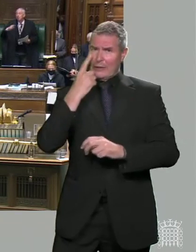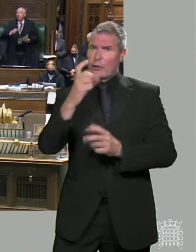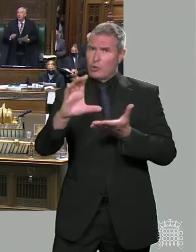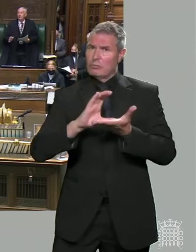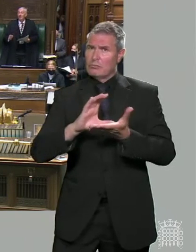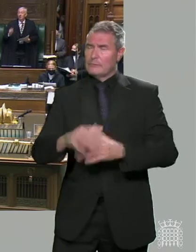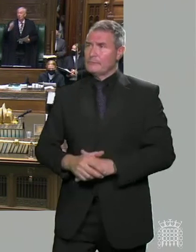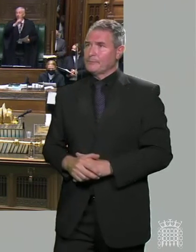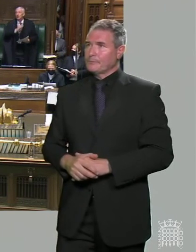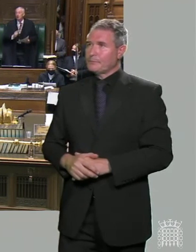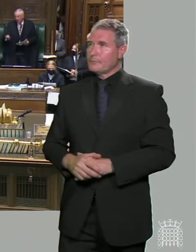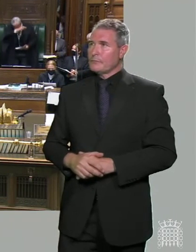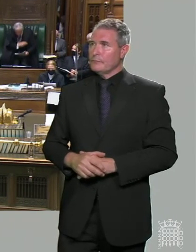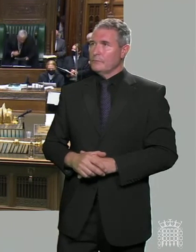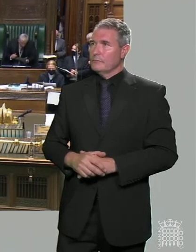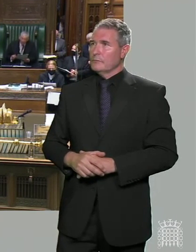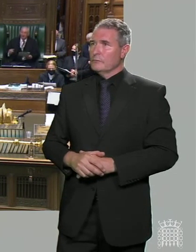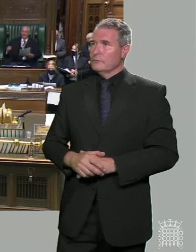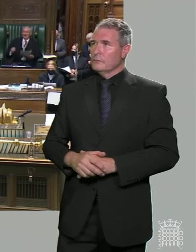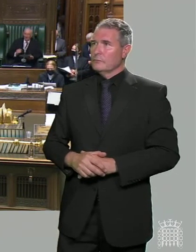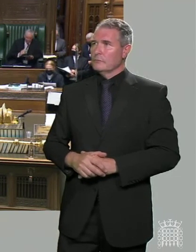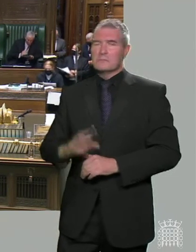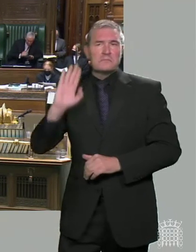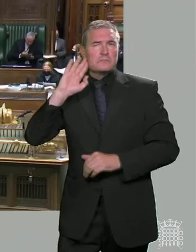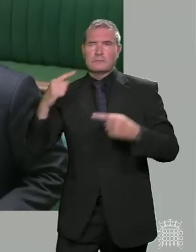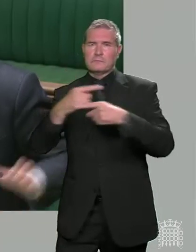Prime Minister, I totally agree with that, and it should have been a knighthood.